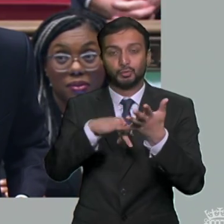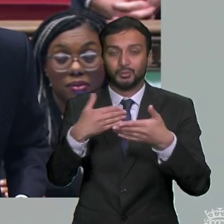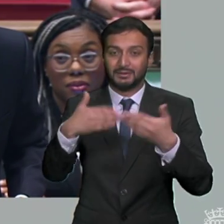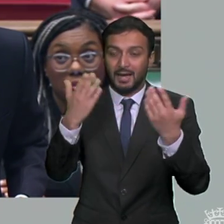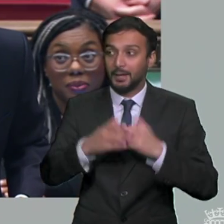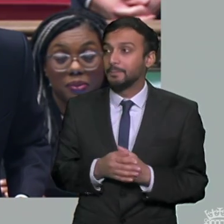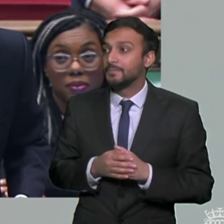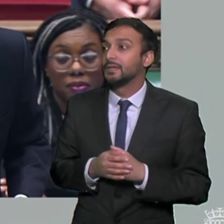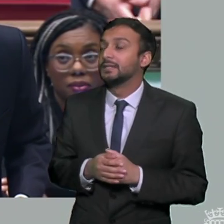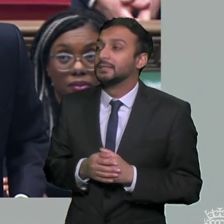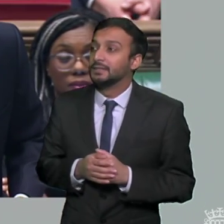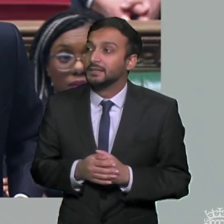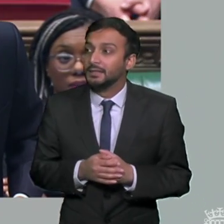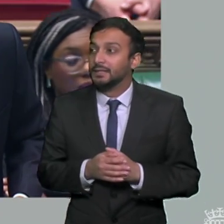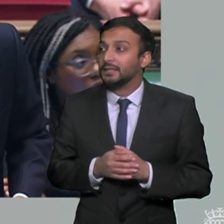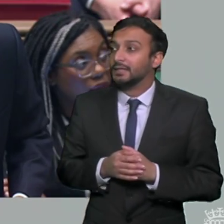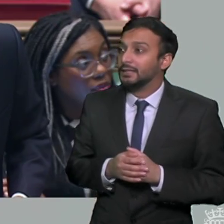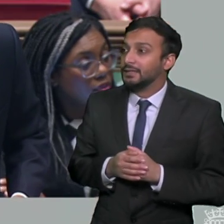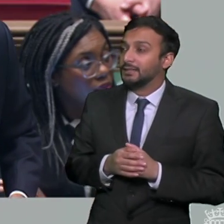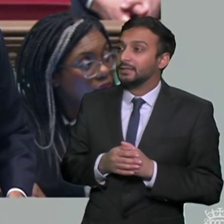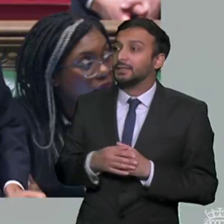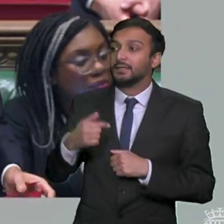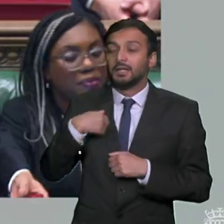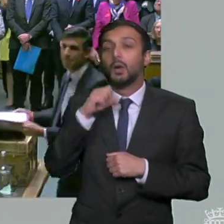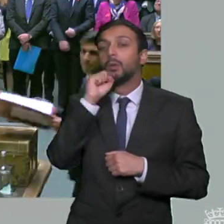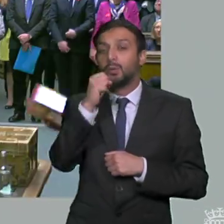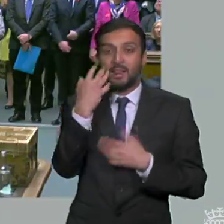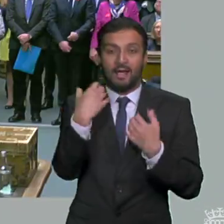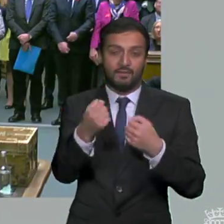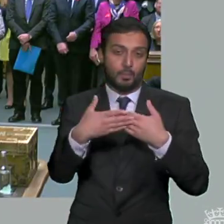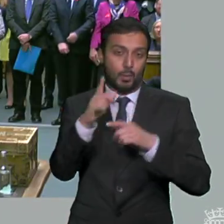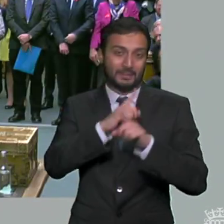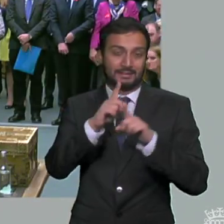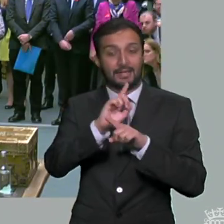In addition to my duties in this House, I shall have further such meetings later today.